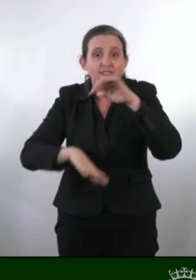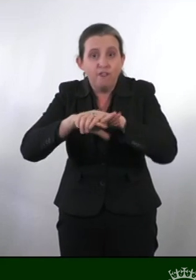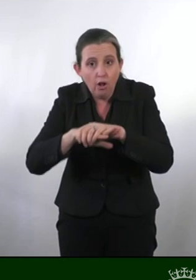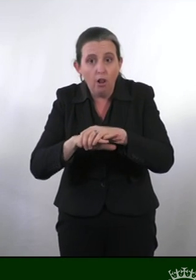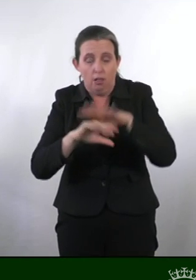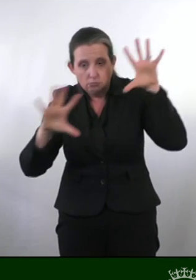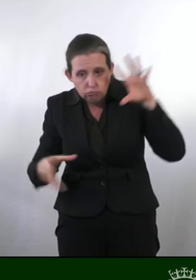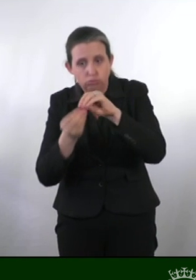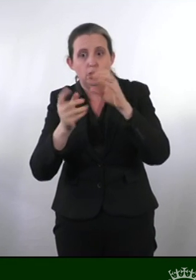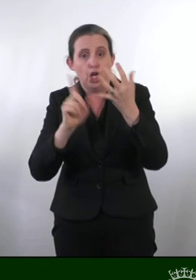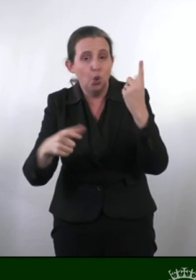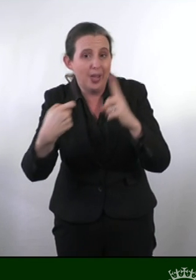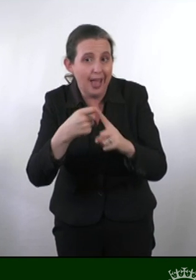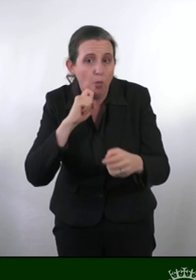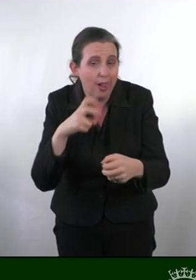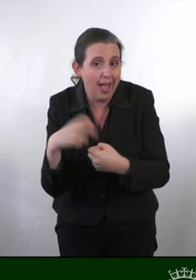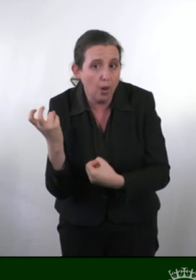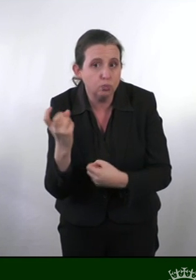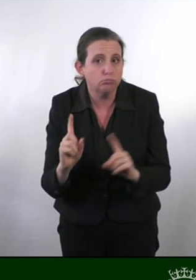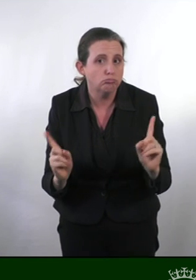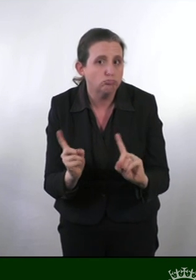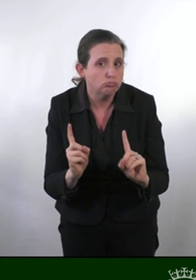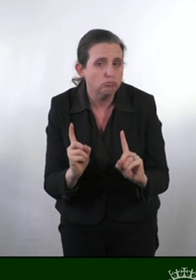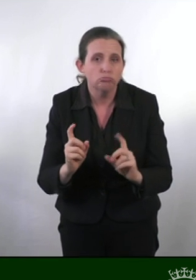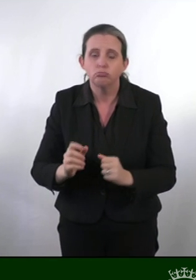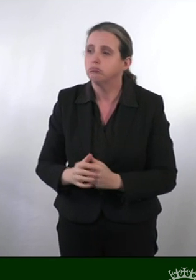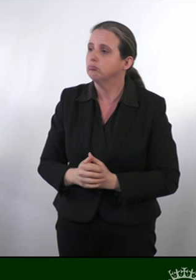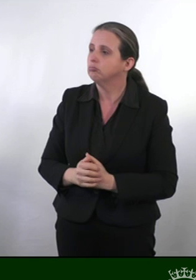Yes, indeed; I can make that guarantee.